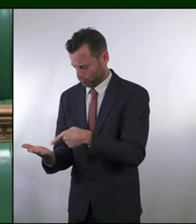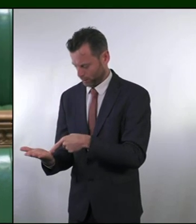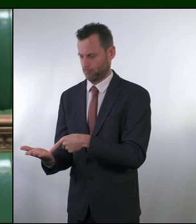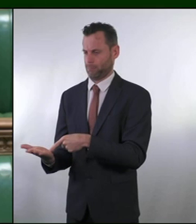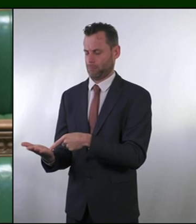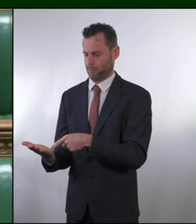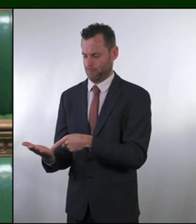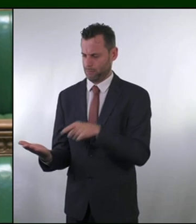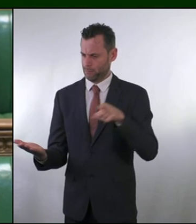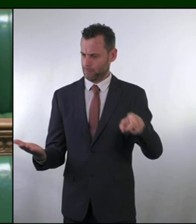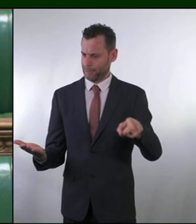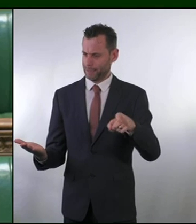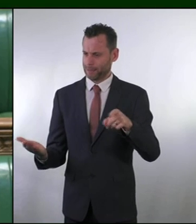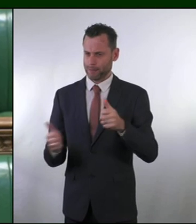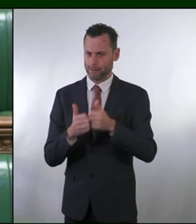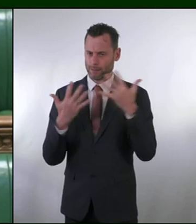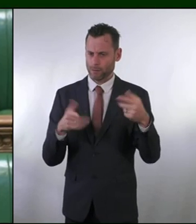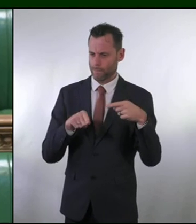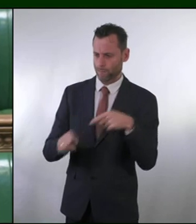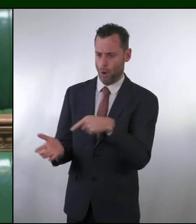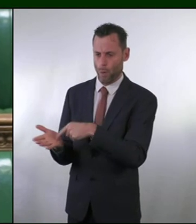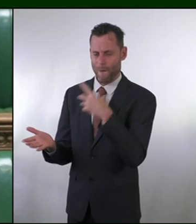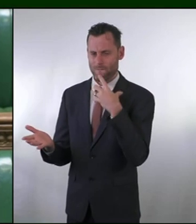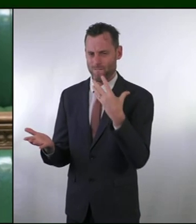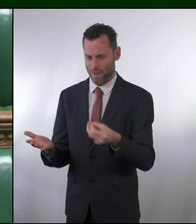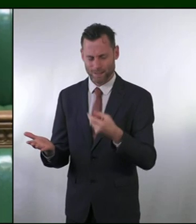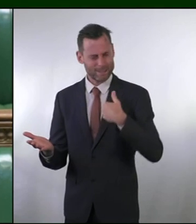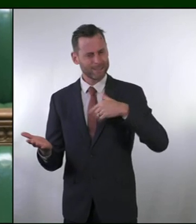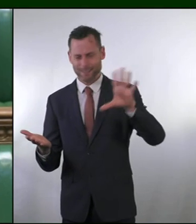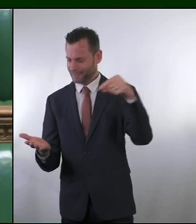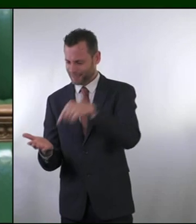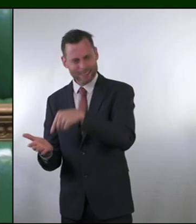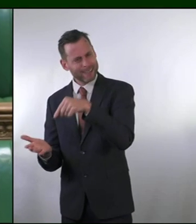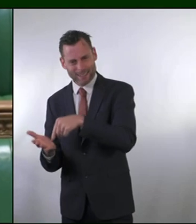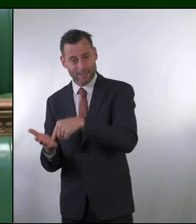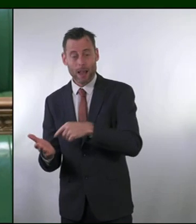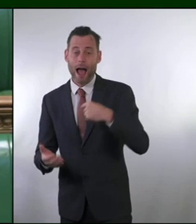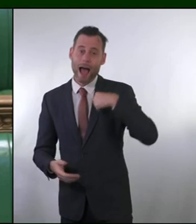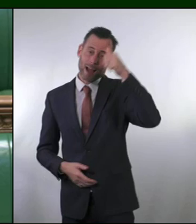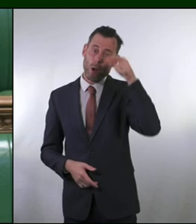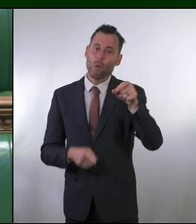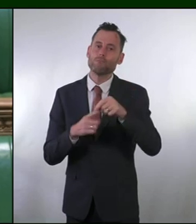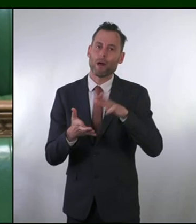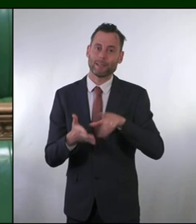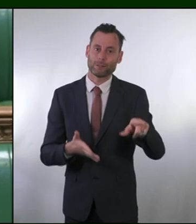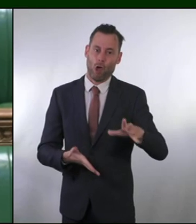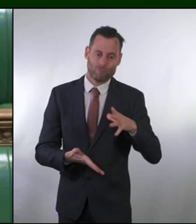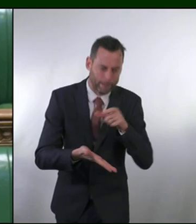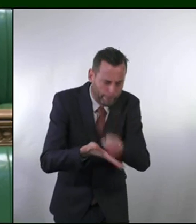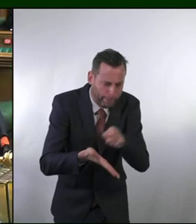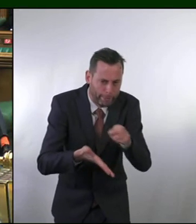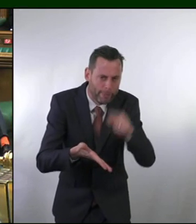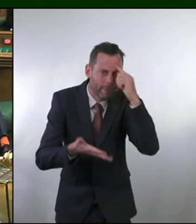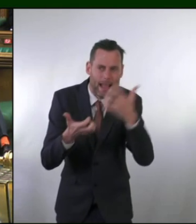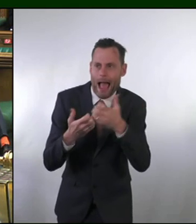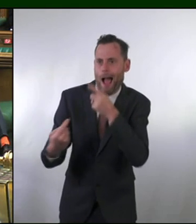This is my last question, and I am sure the Prime Minister has his pre-prepared rant ready as usual, but we are at a tipping point.